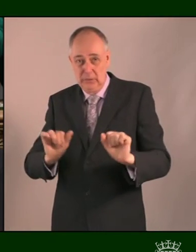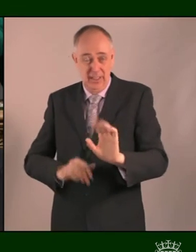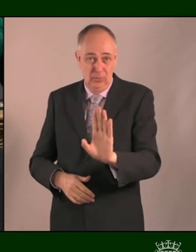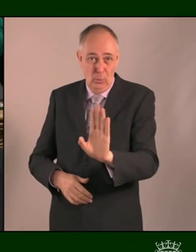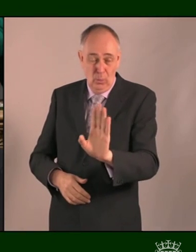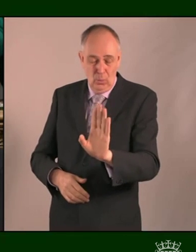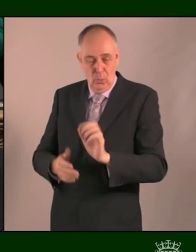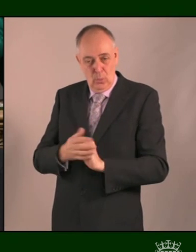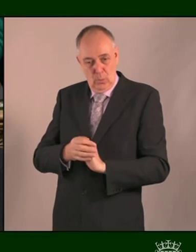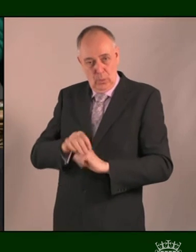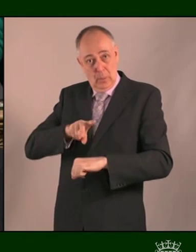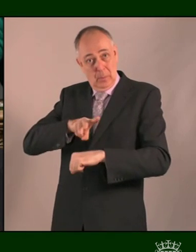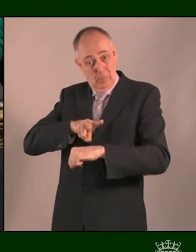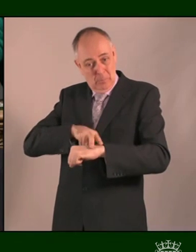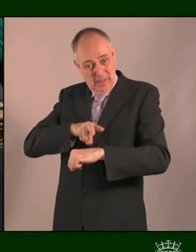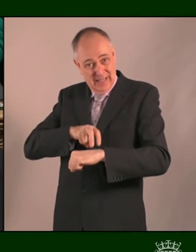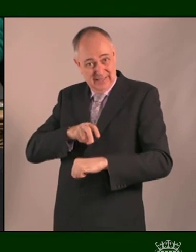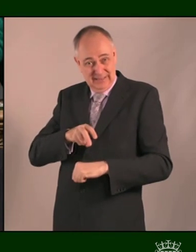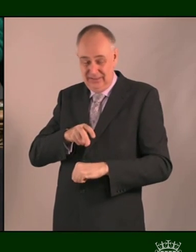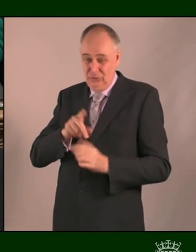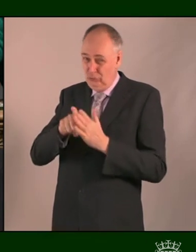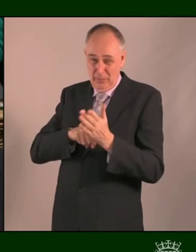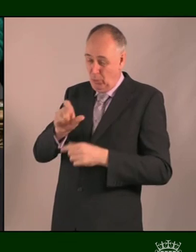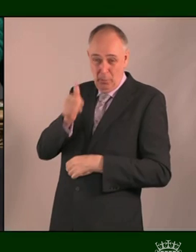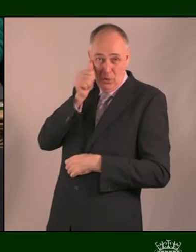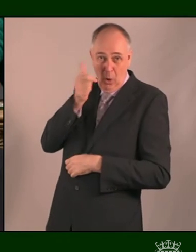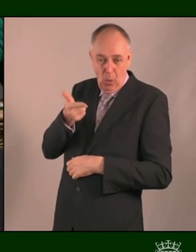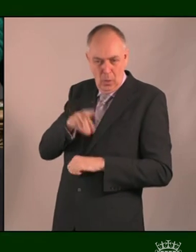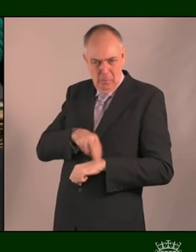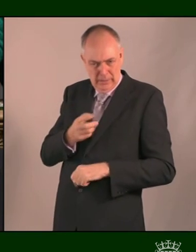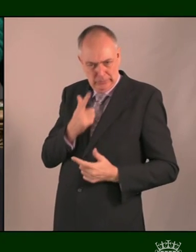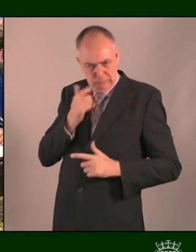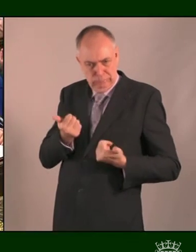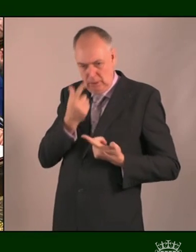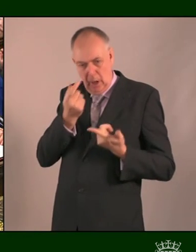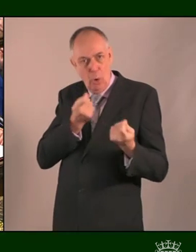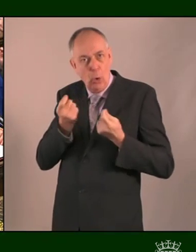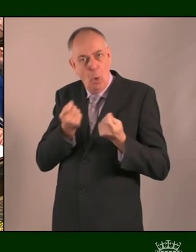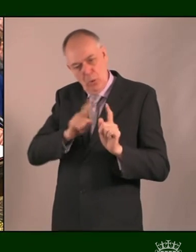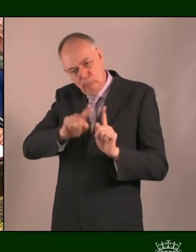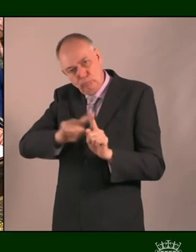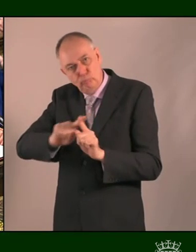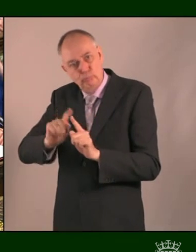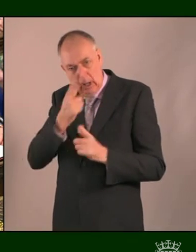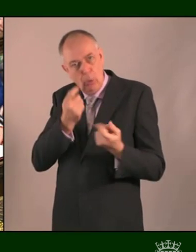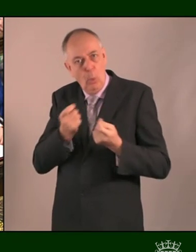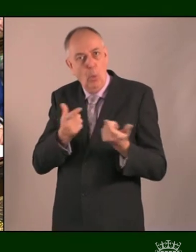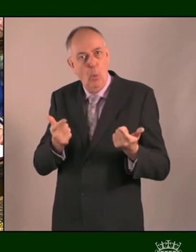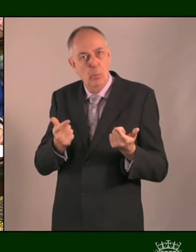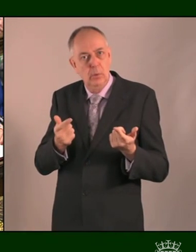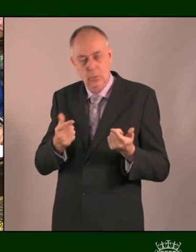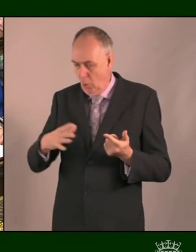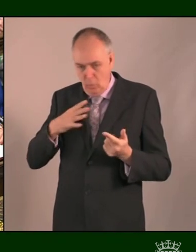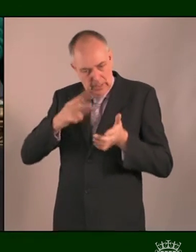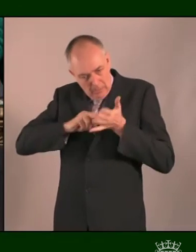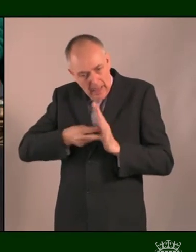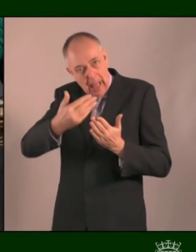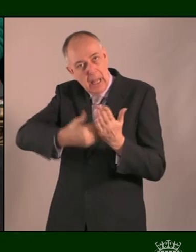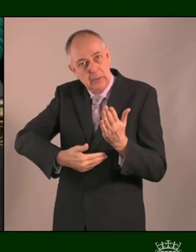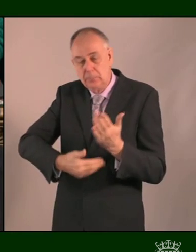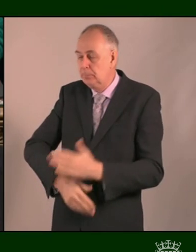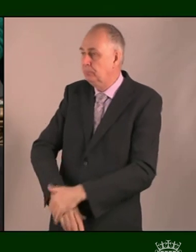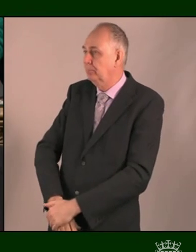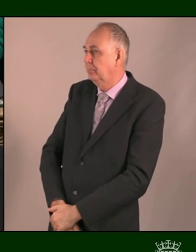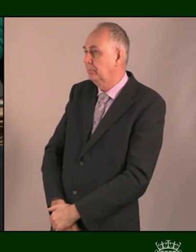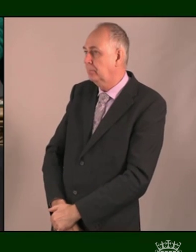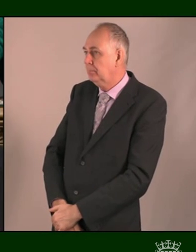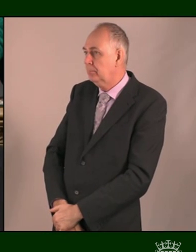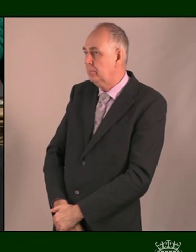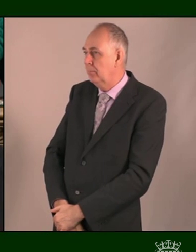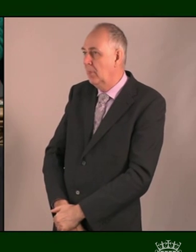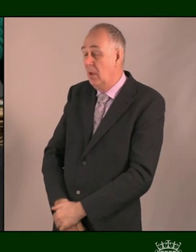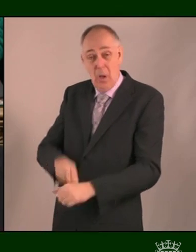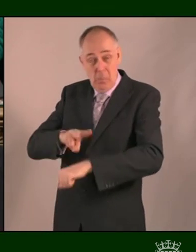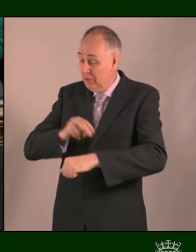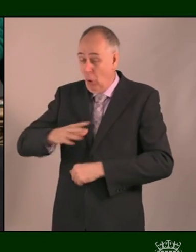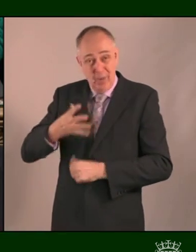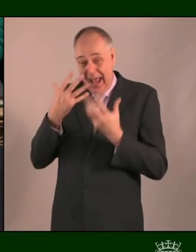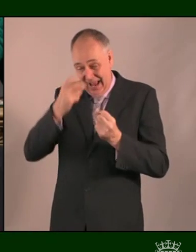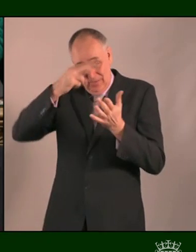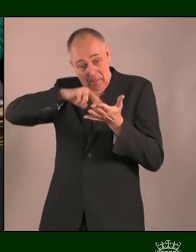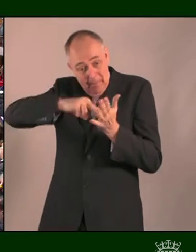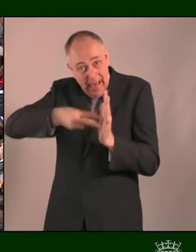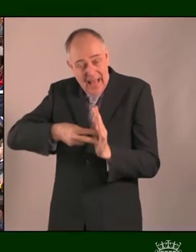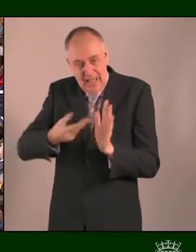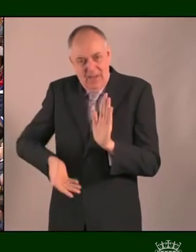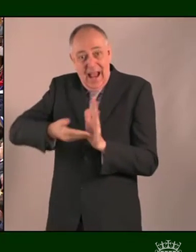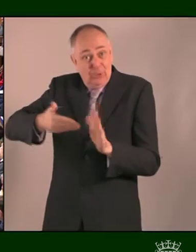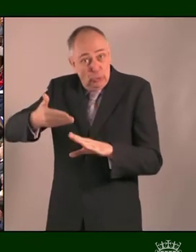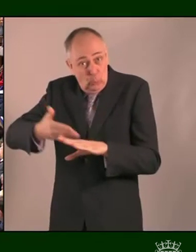The right honourable Gentleman knows that our police forces are well able to cope with all types of eventualities and have long-standing arrangements to prepare them for such pressures.